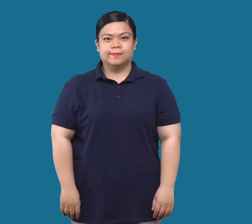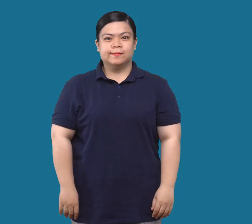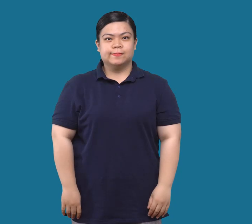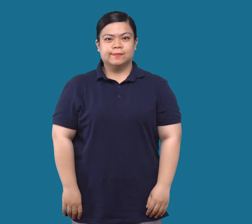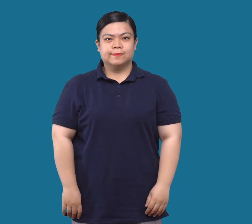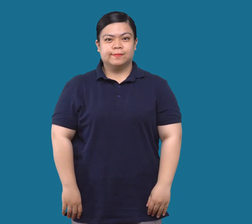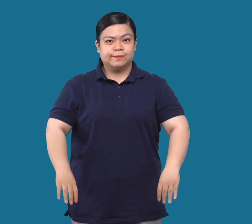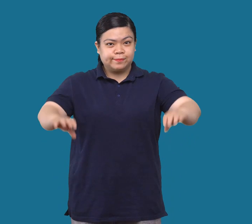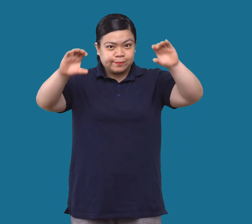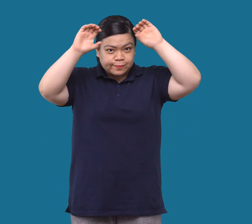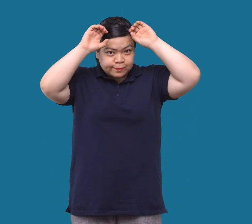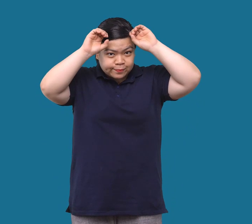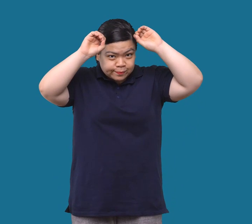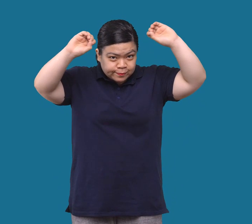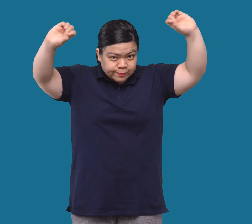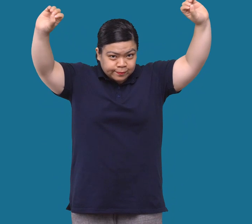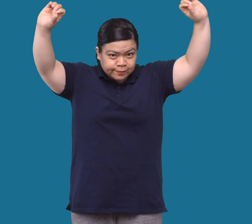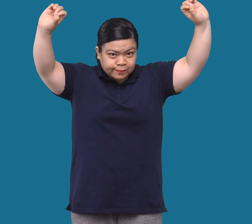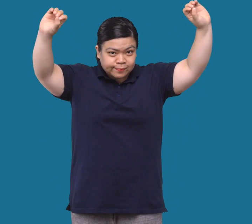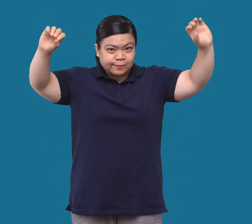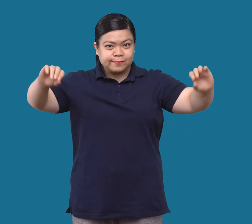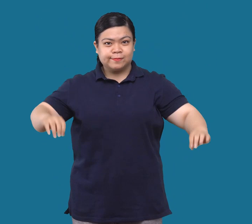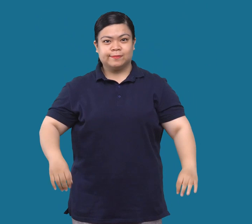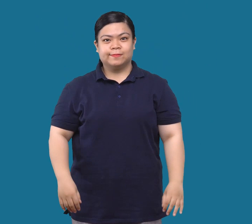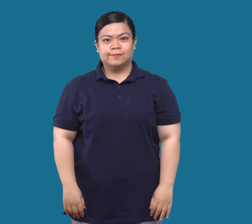sừng trâu